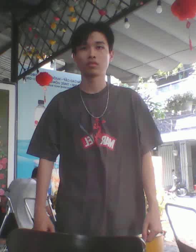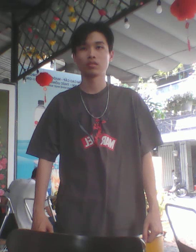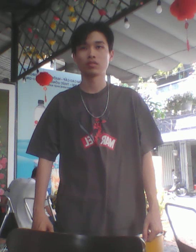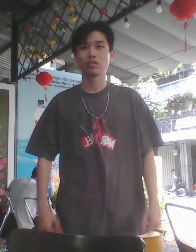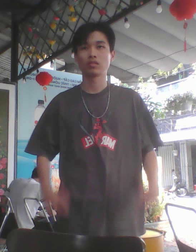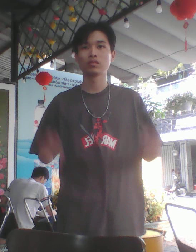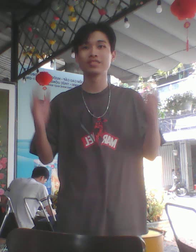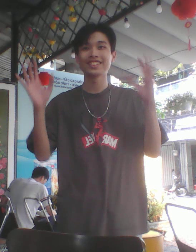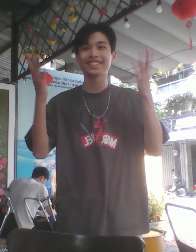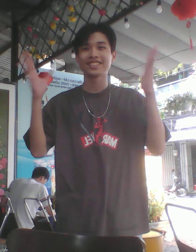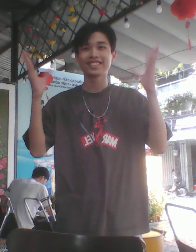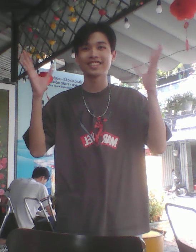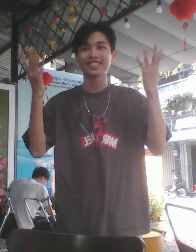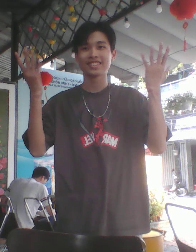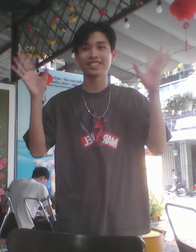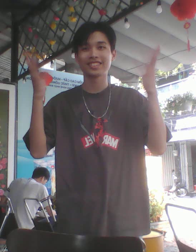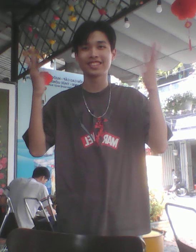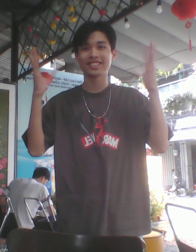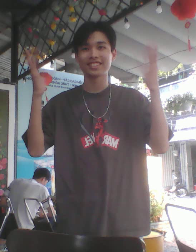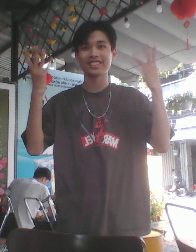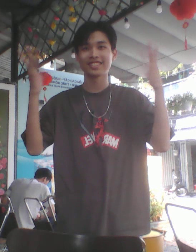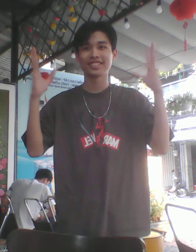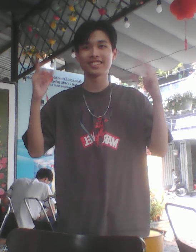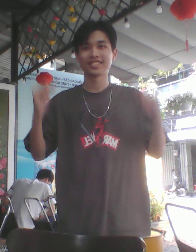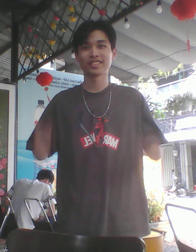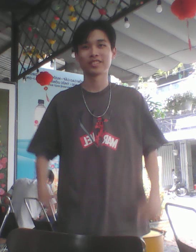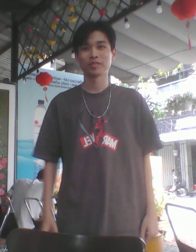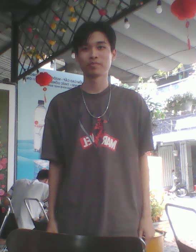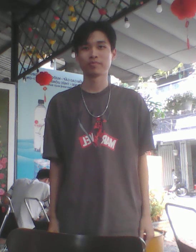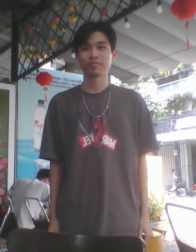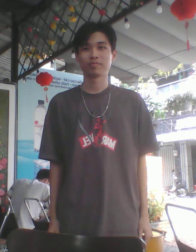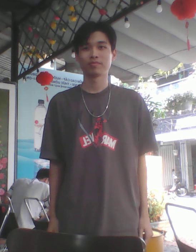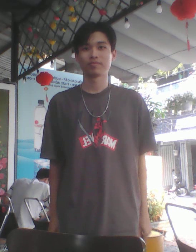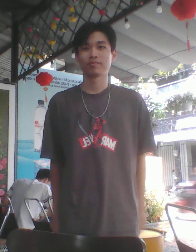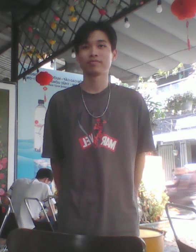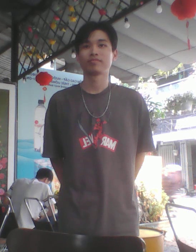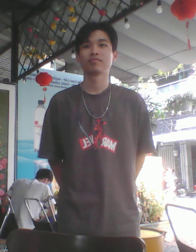vui mừng